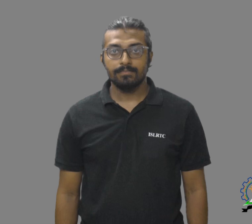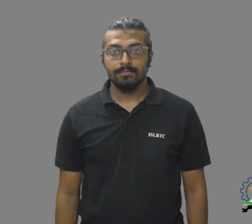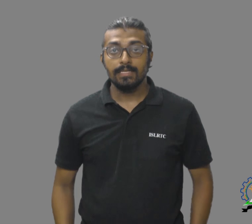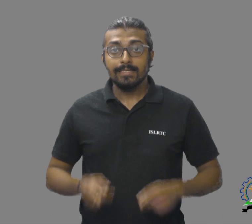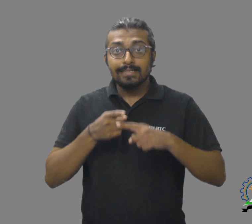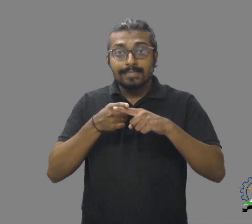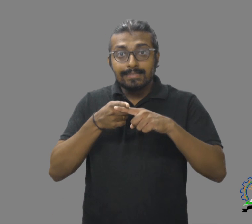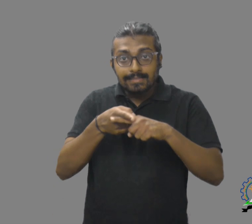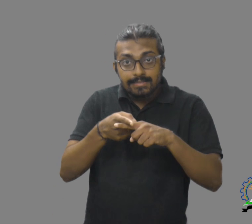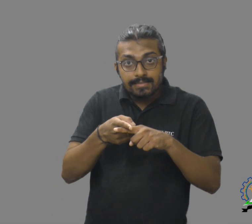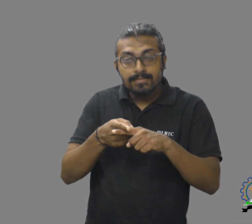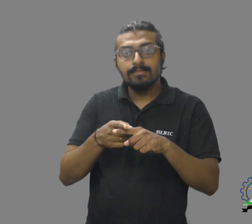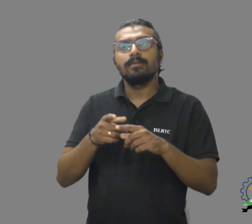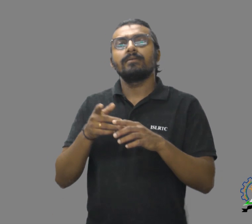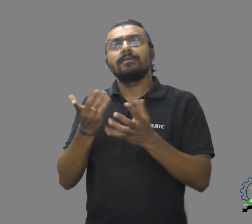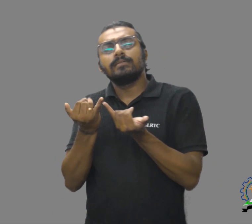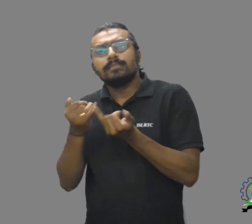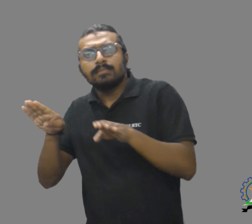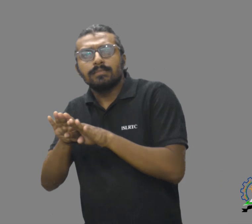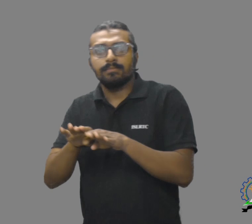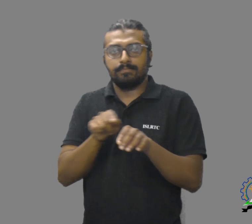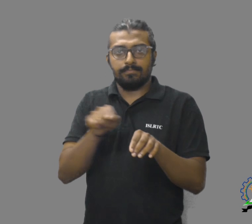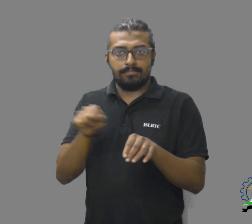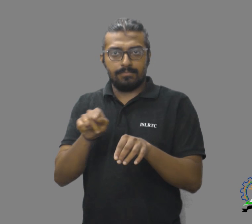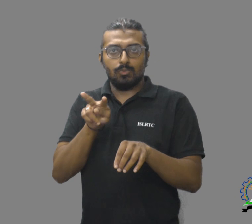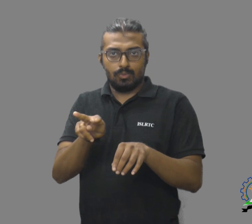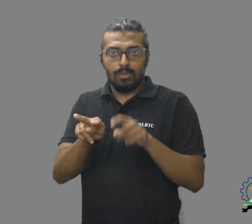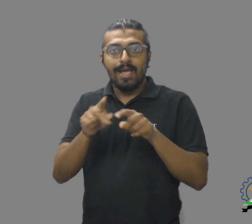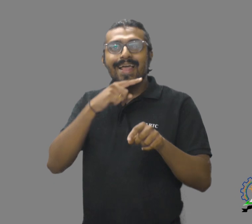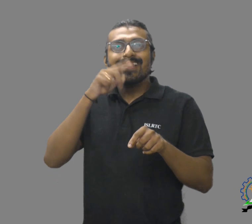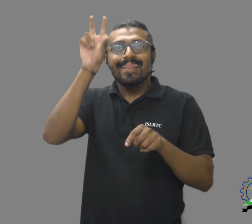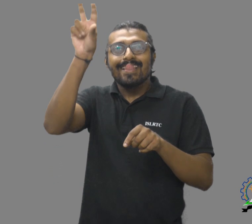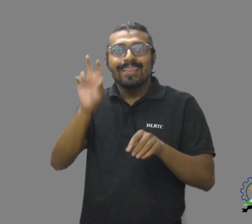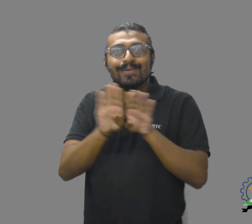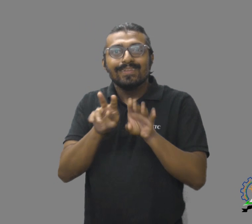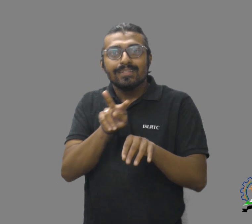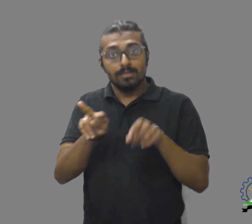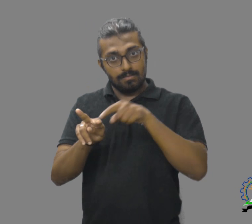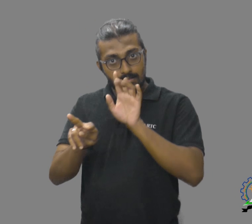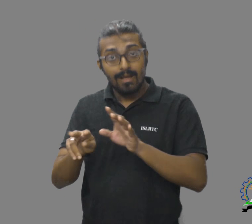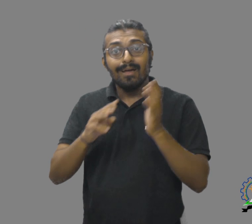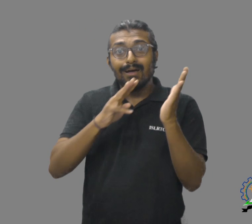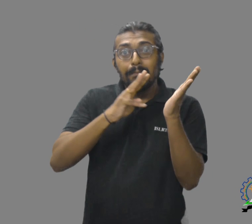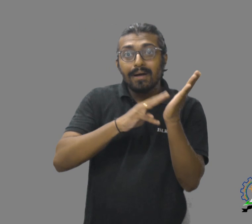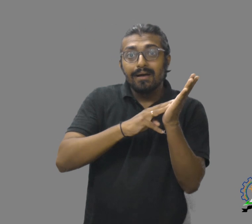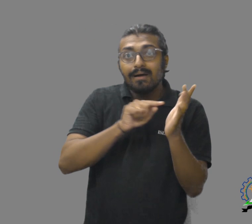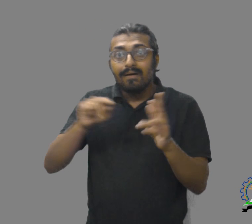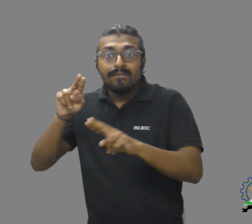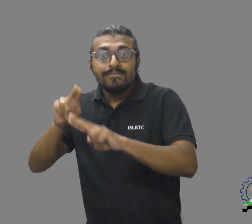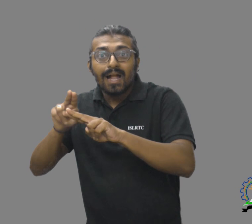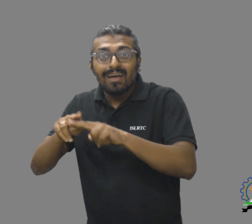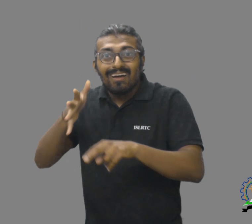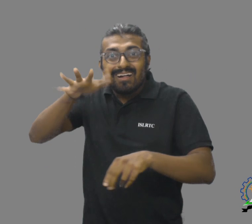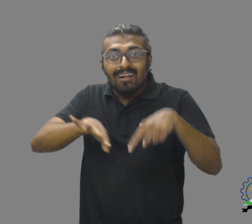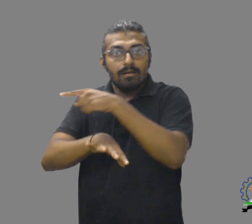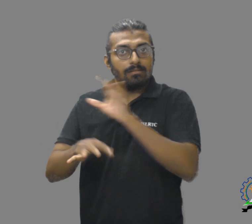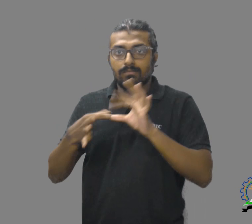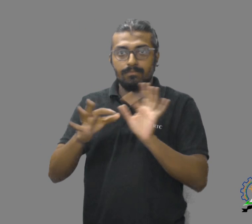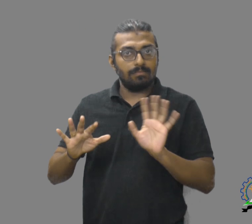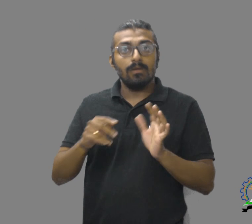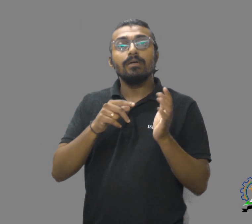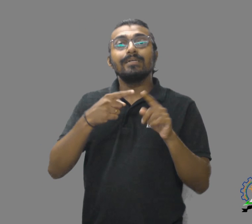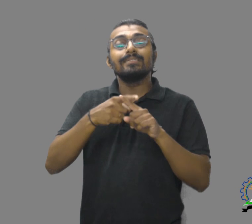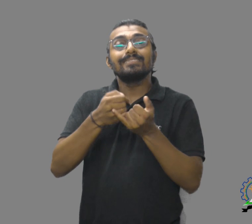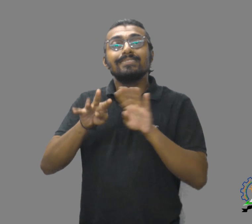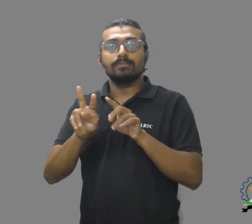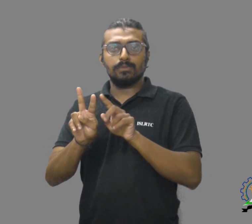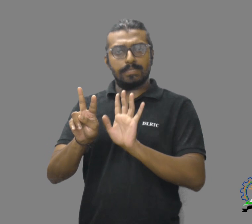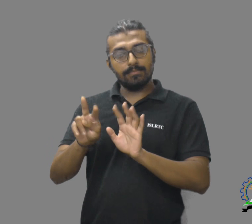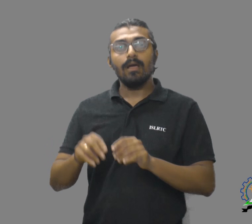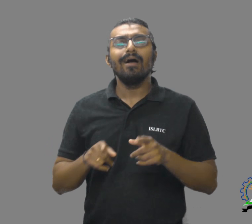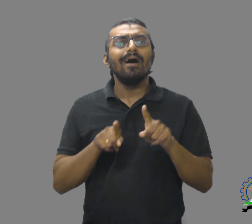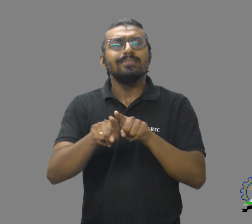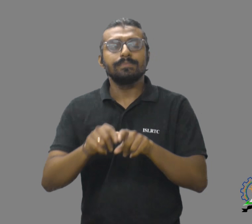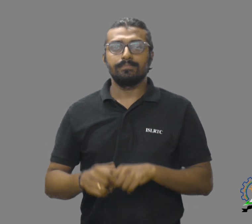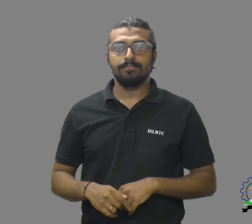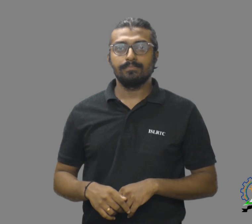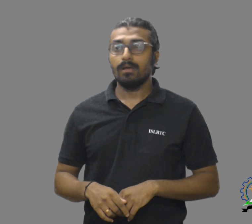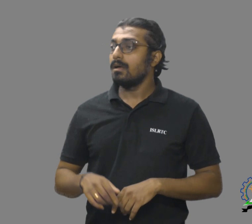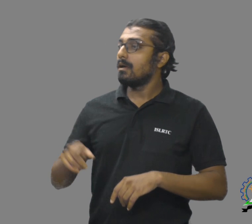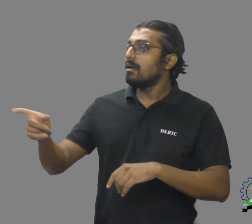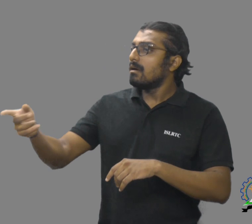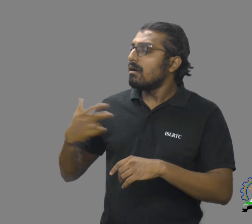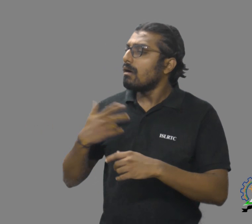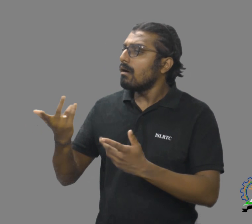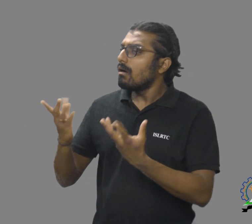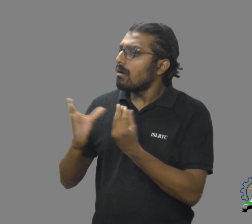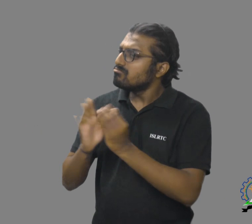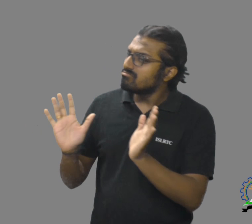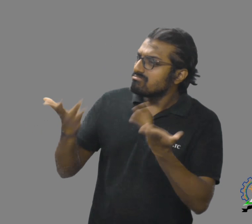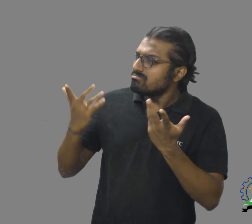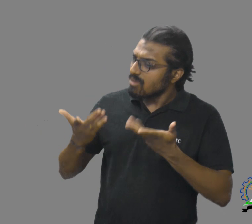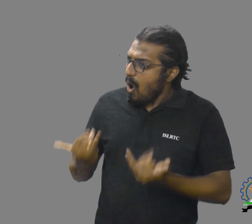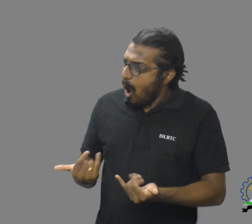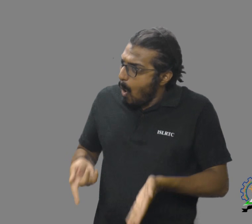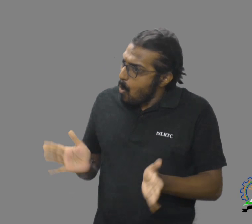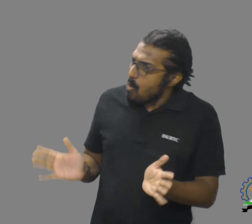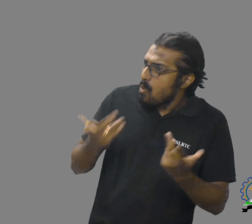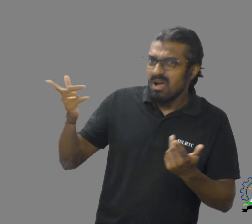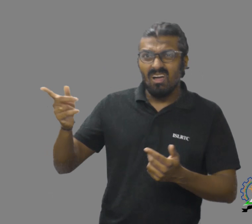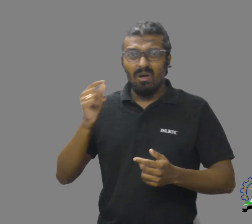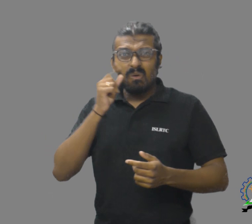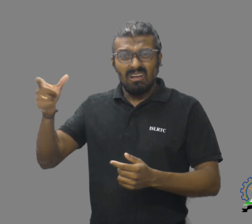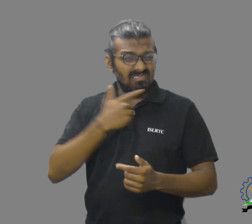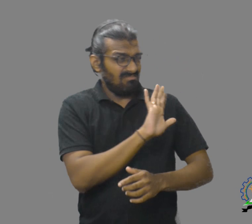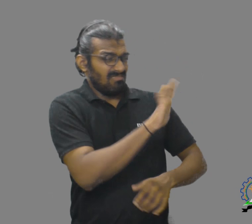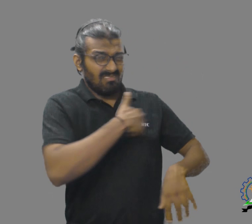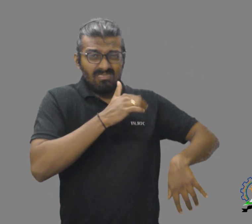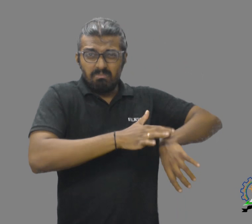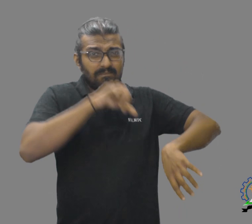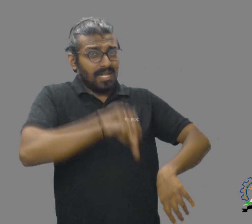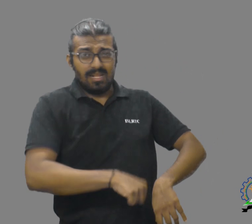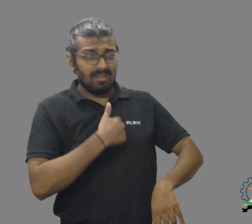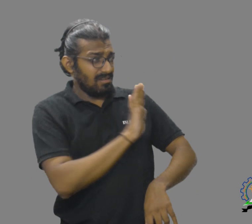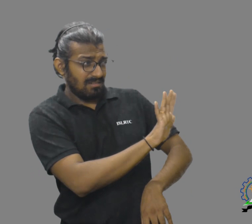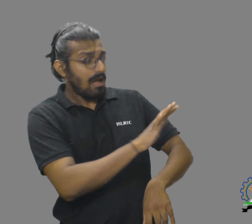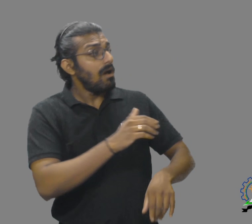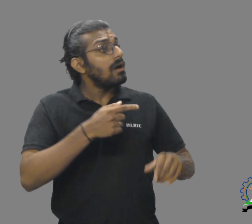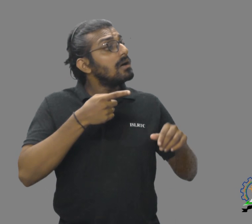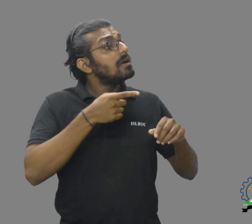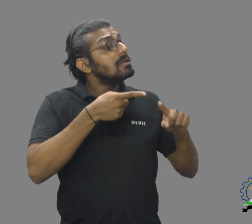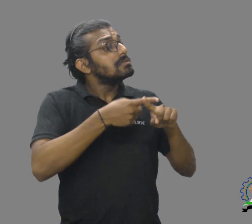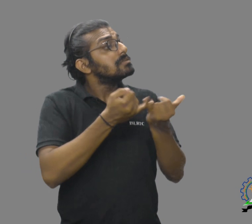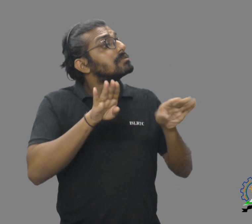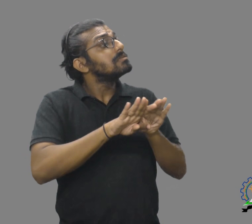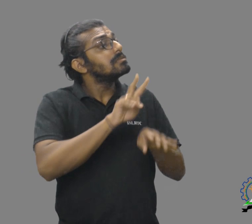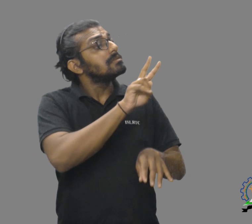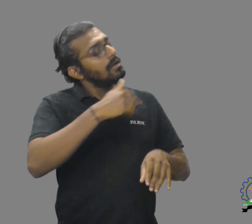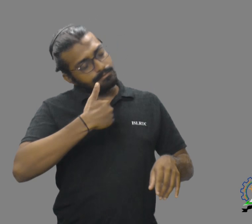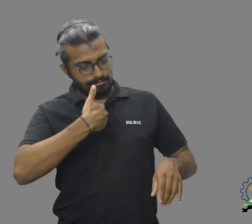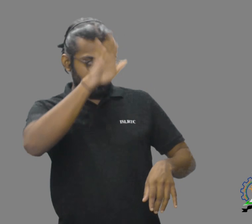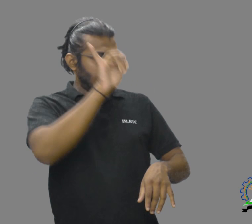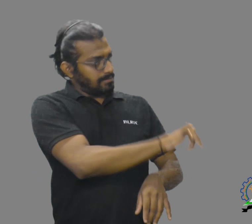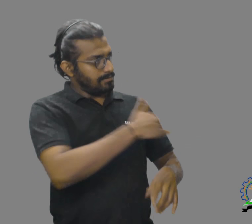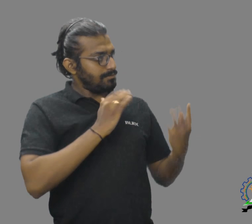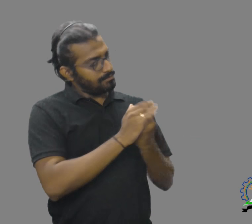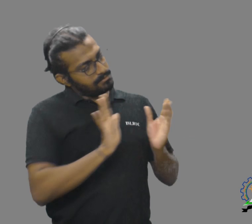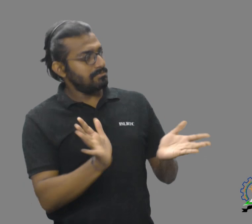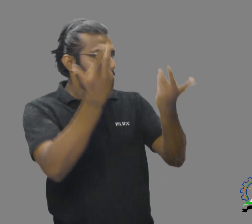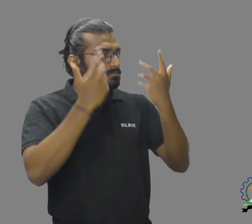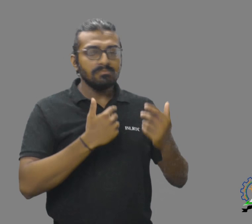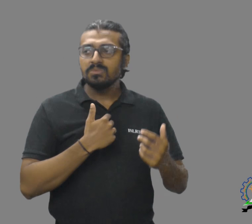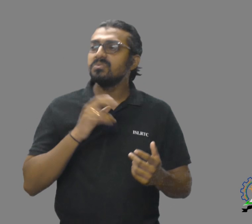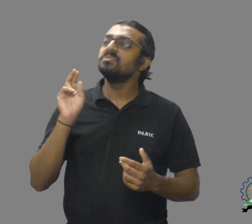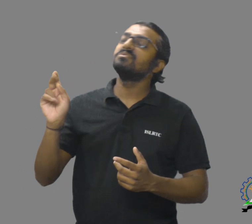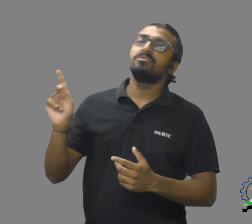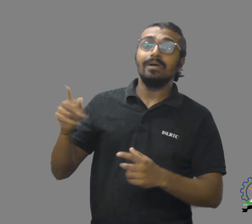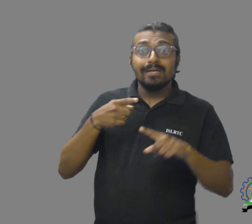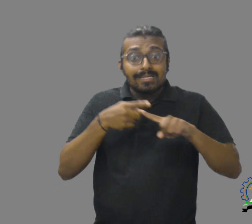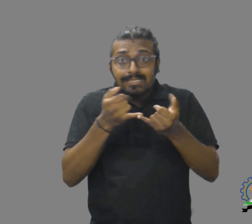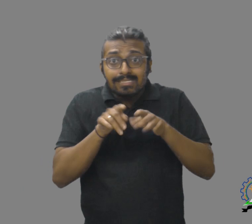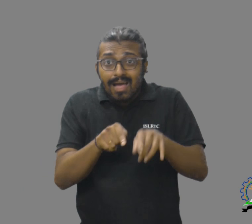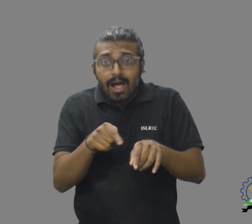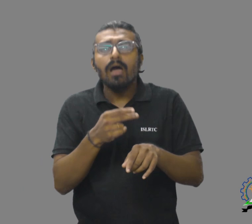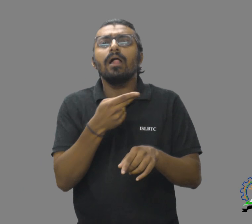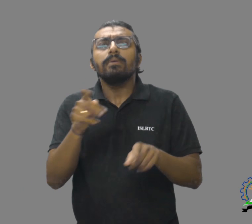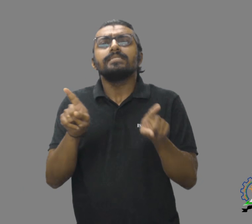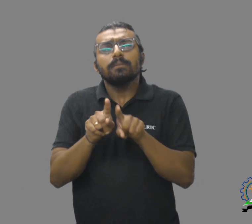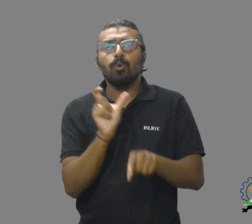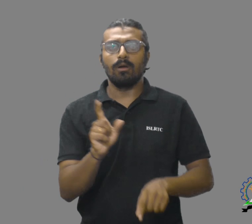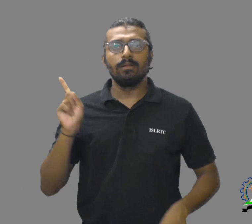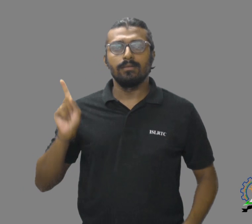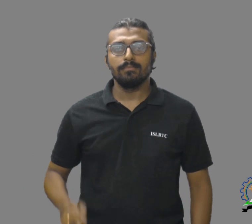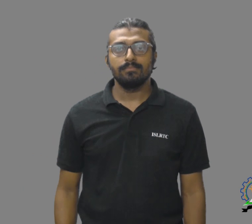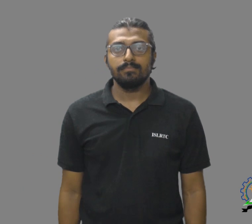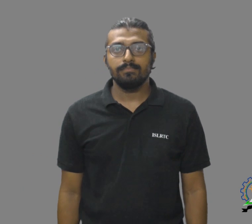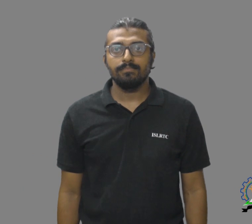Weekend